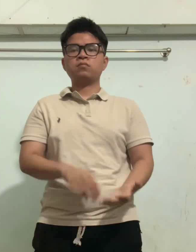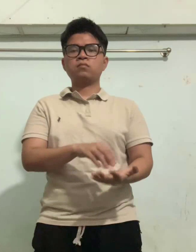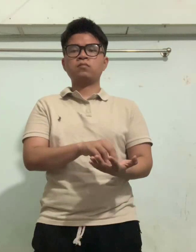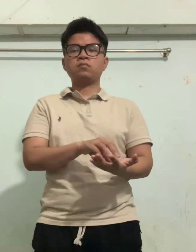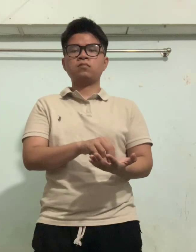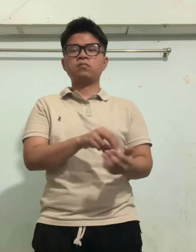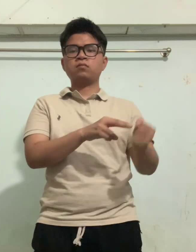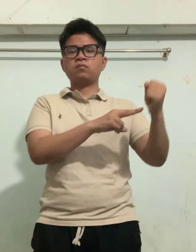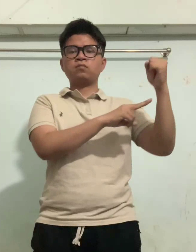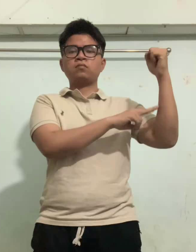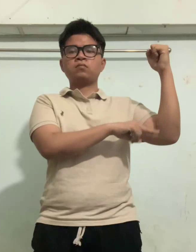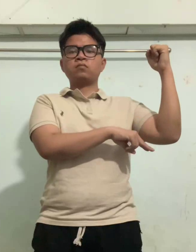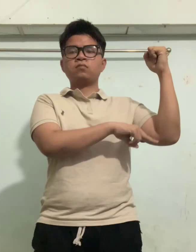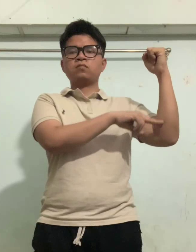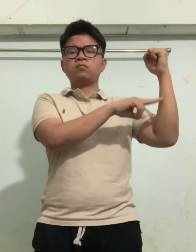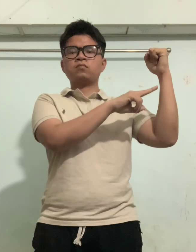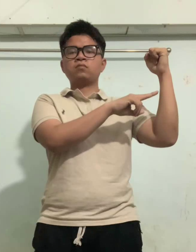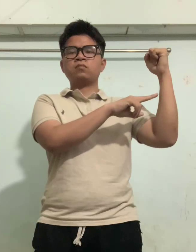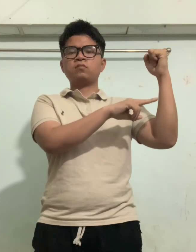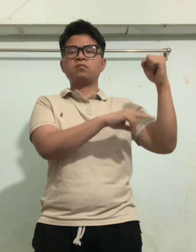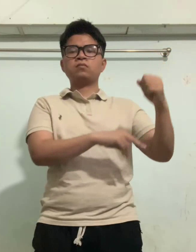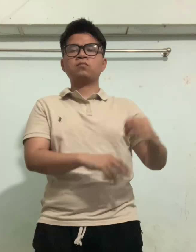tieng viet